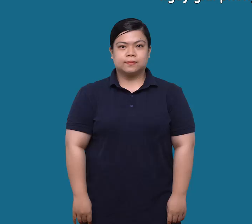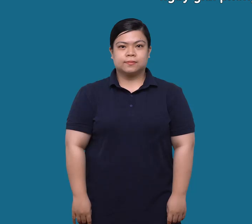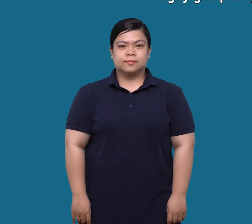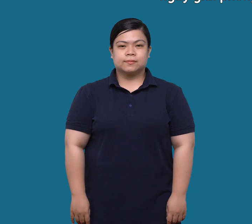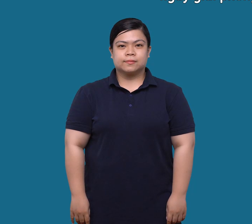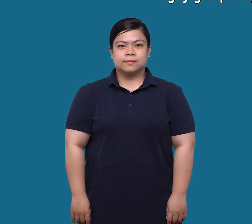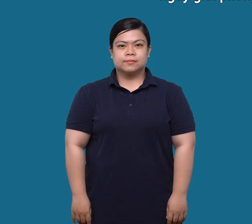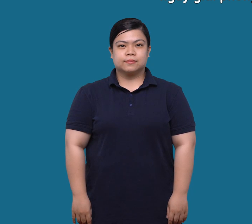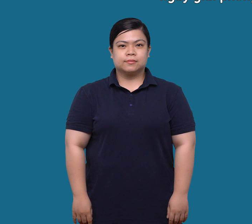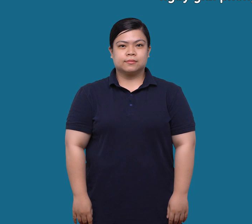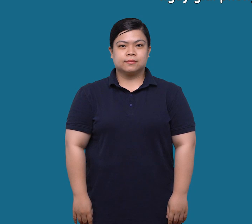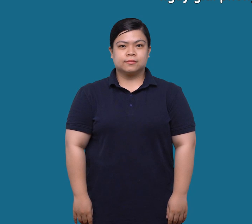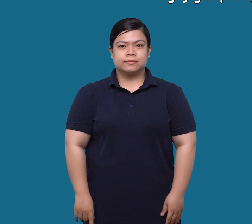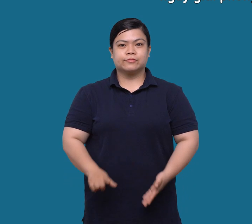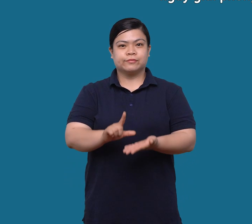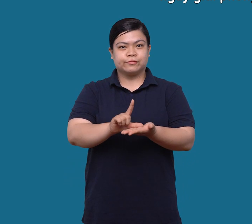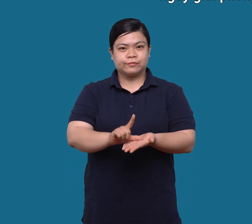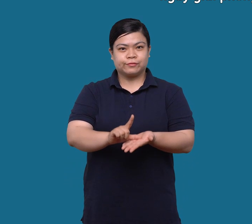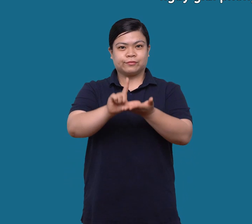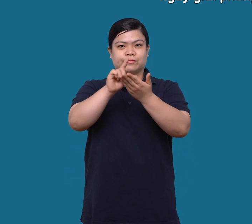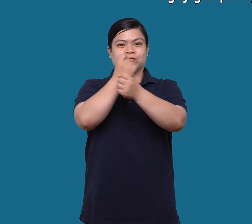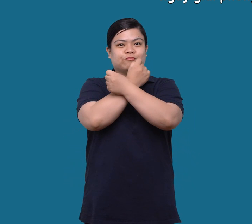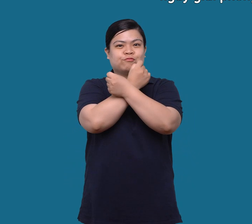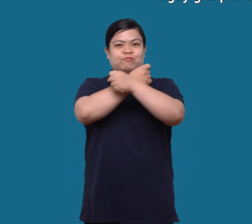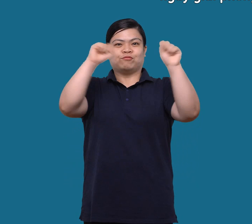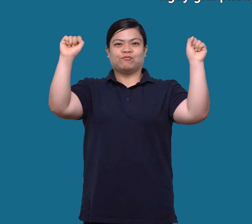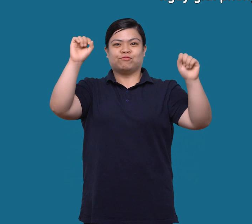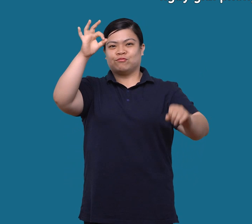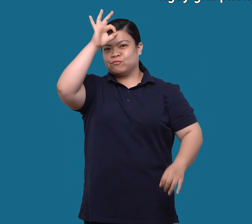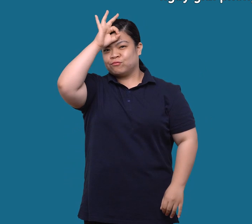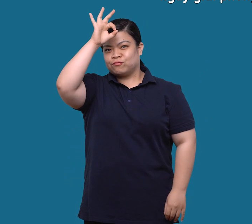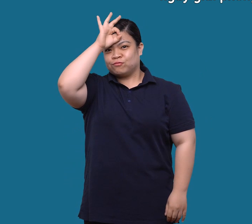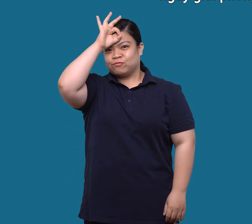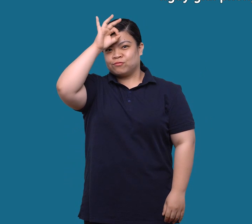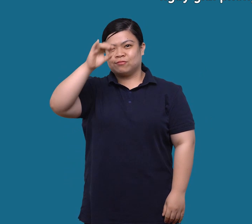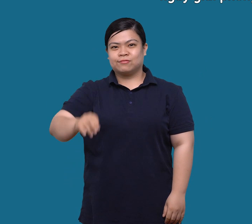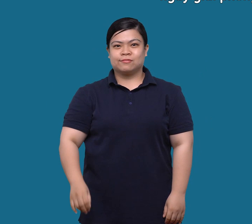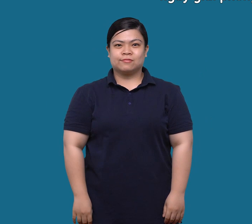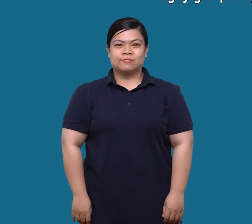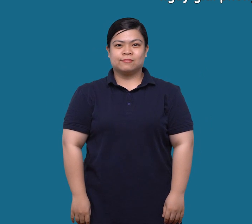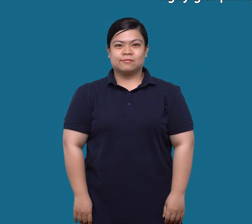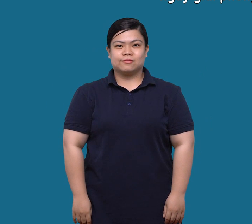ngày giải phóng thủ đô 10/10